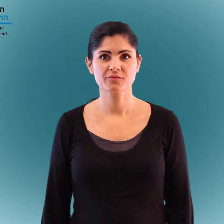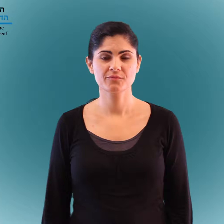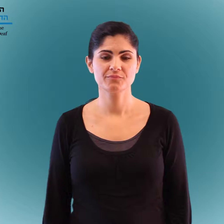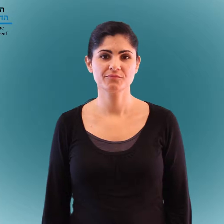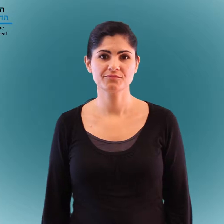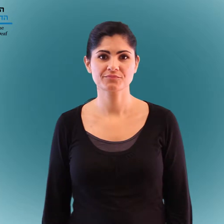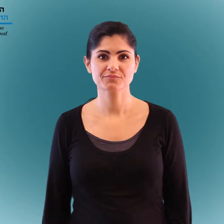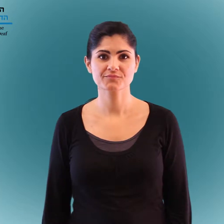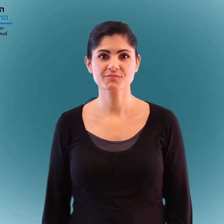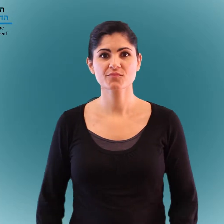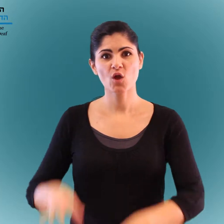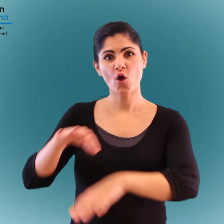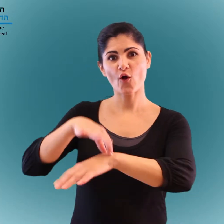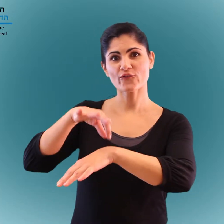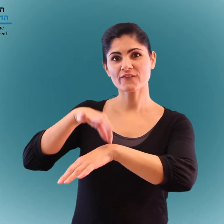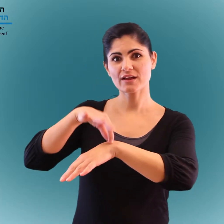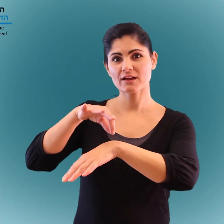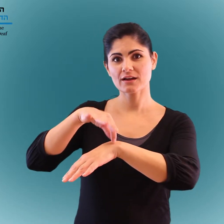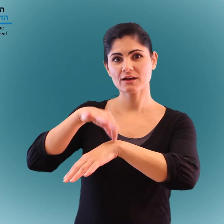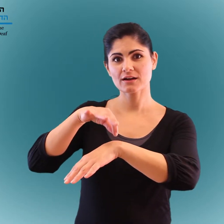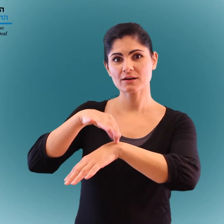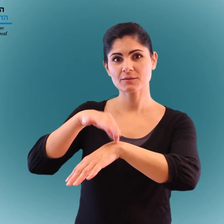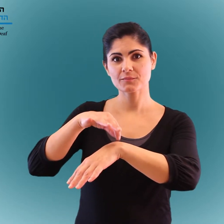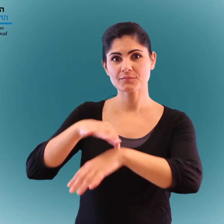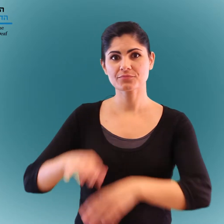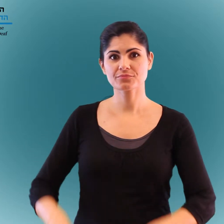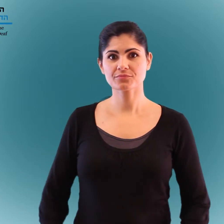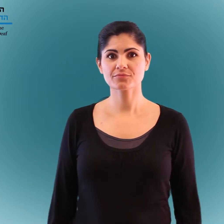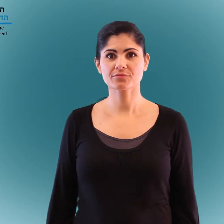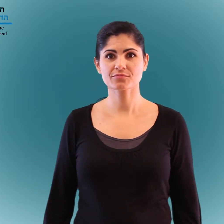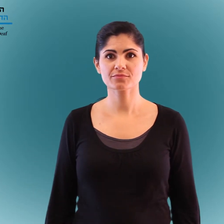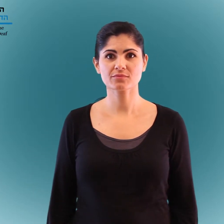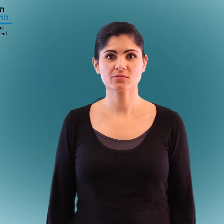רופא